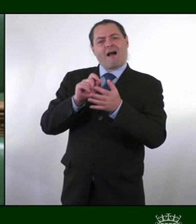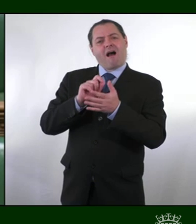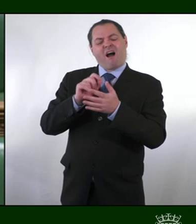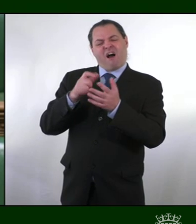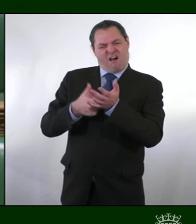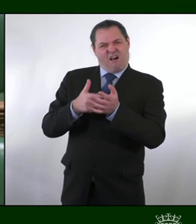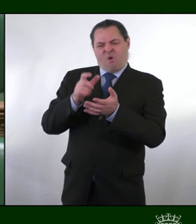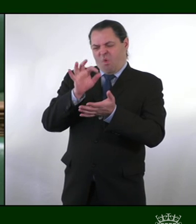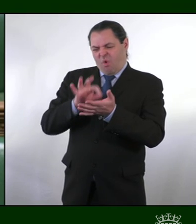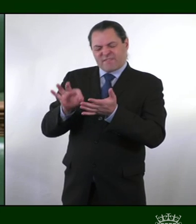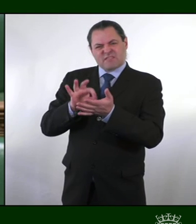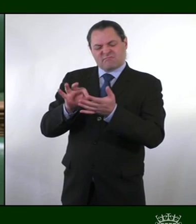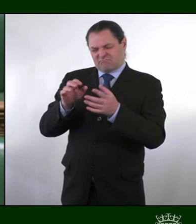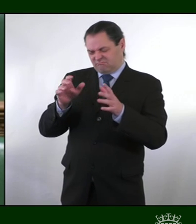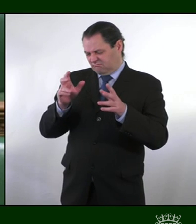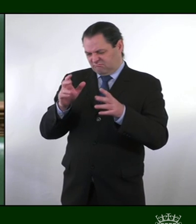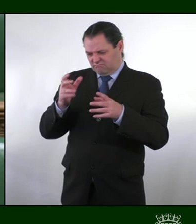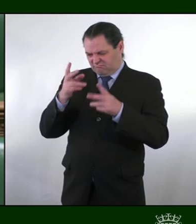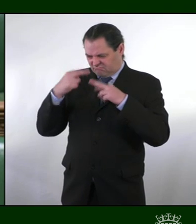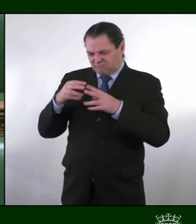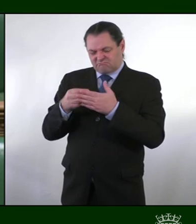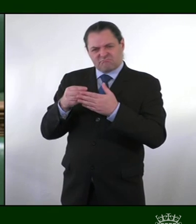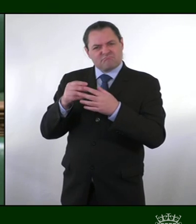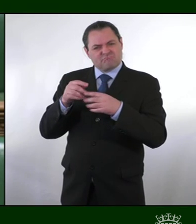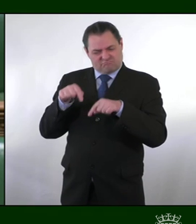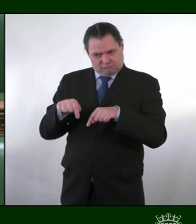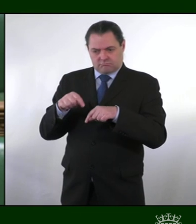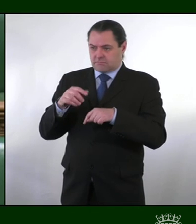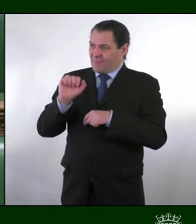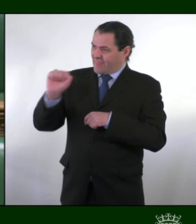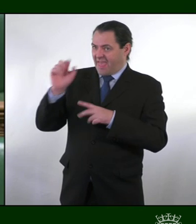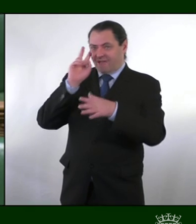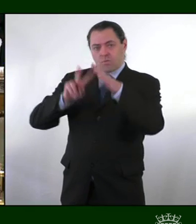I thank the new chair, Richard Hughes, and his whole team for their work.